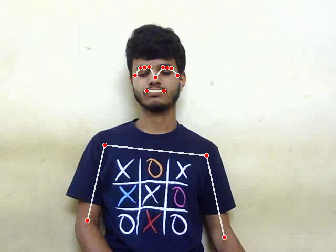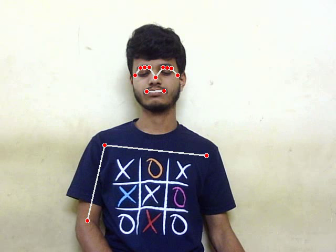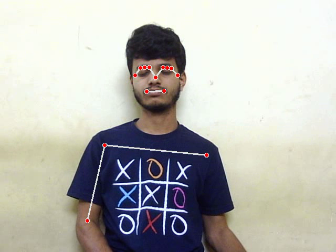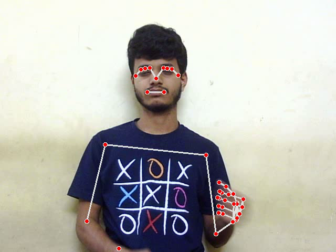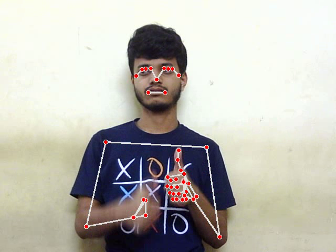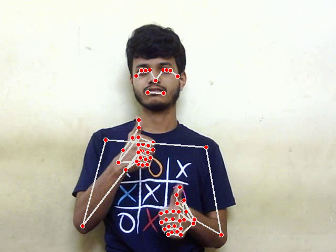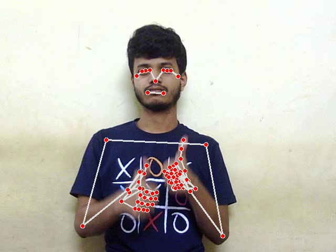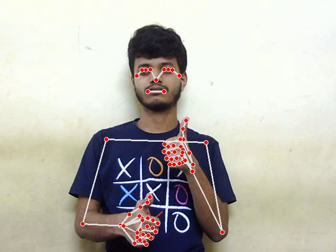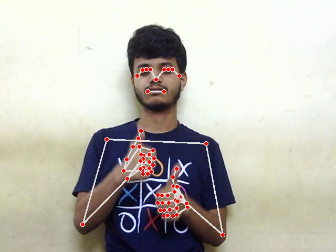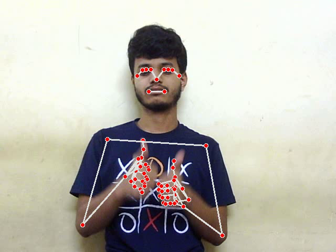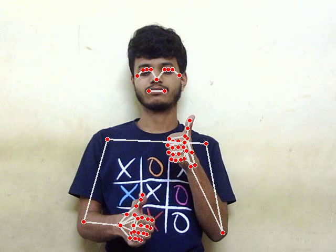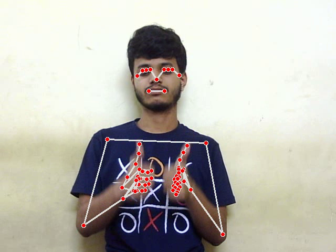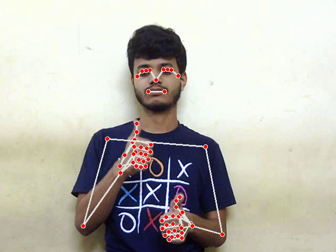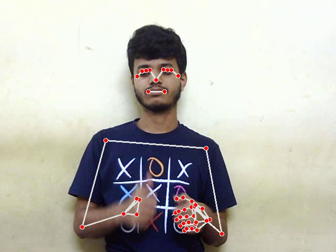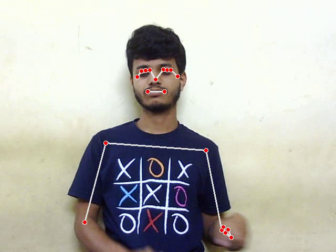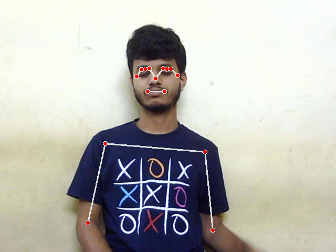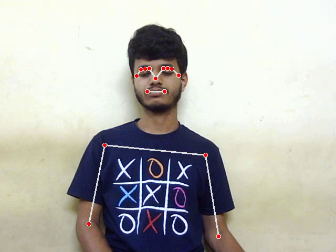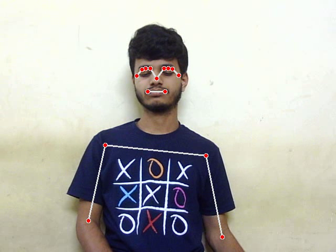which